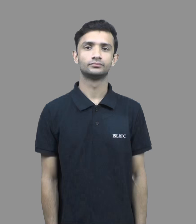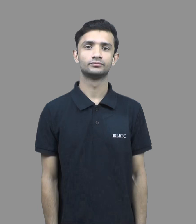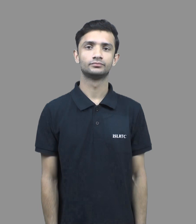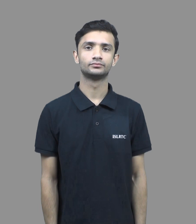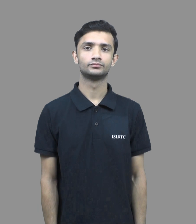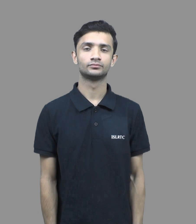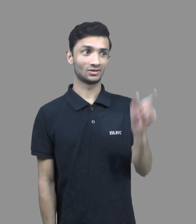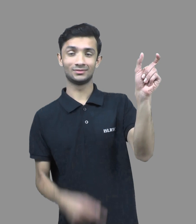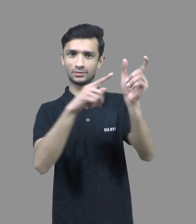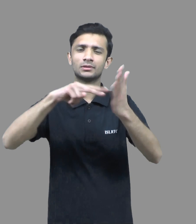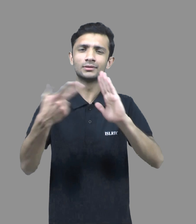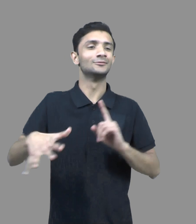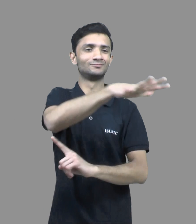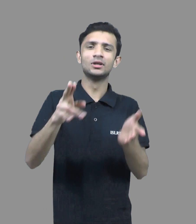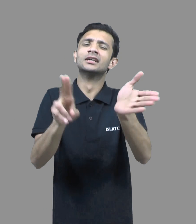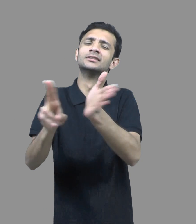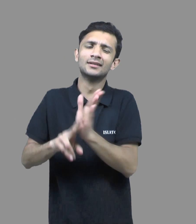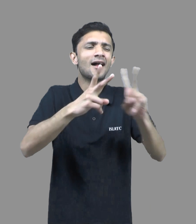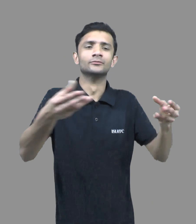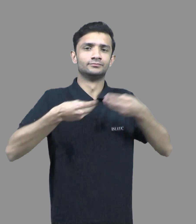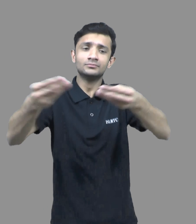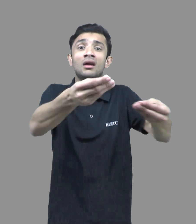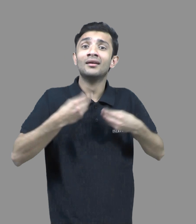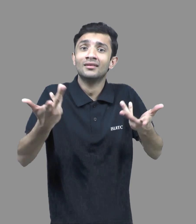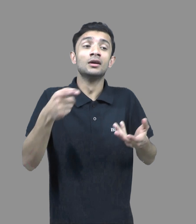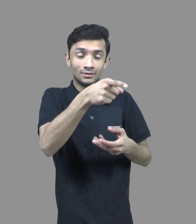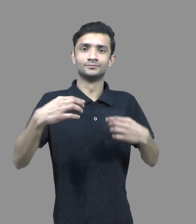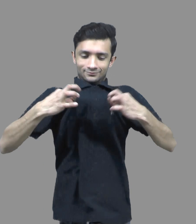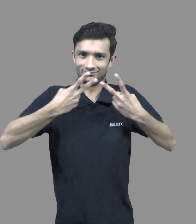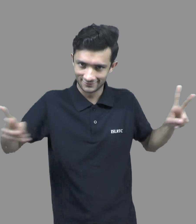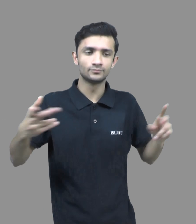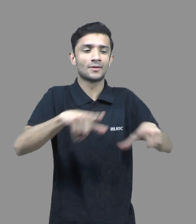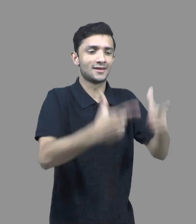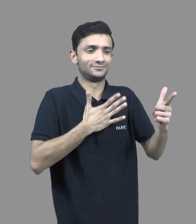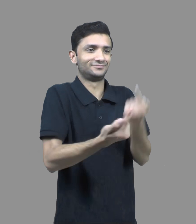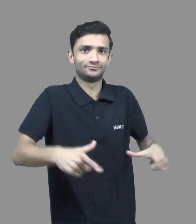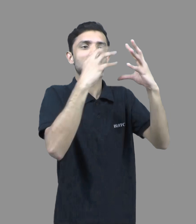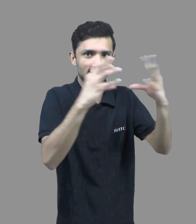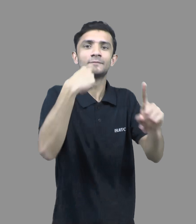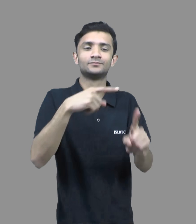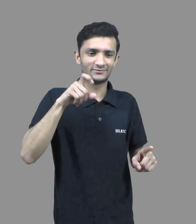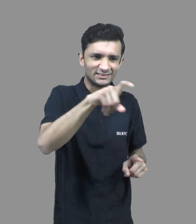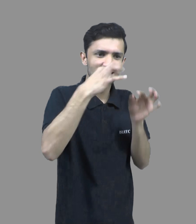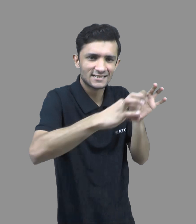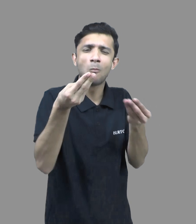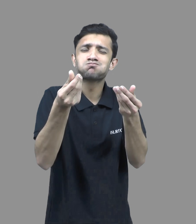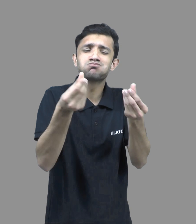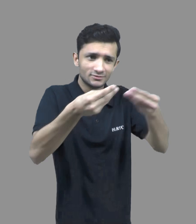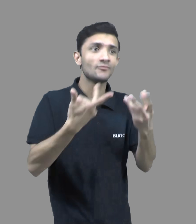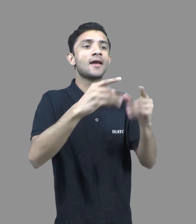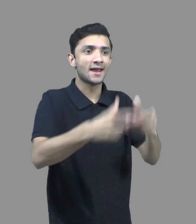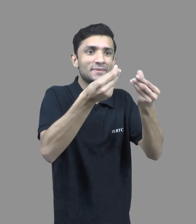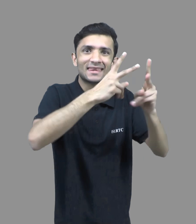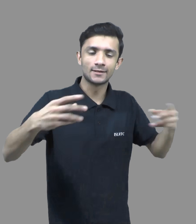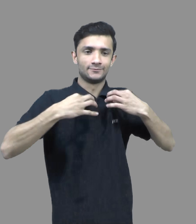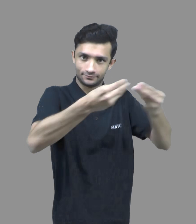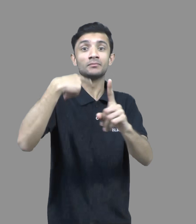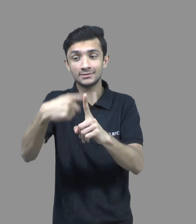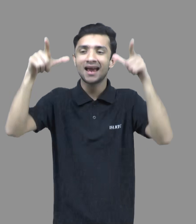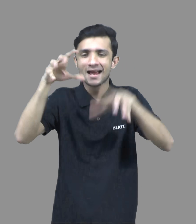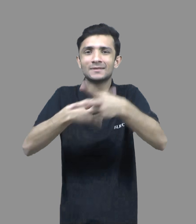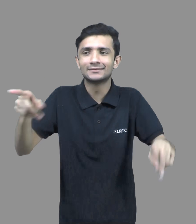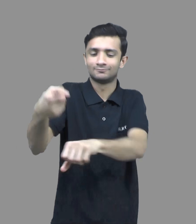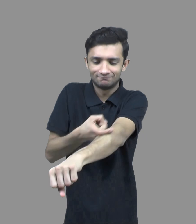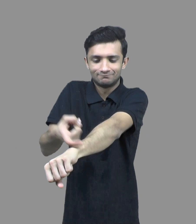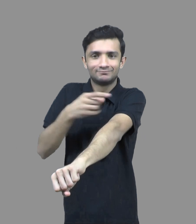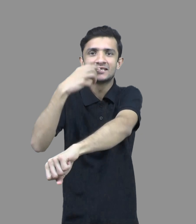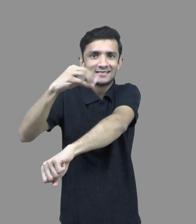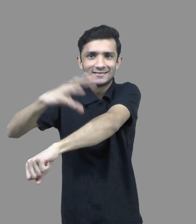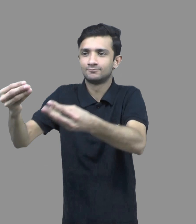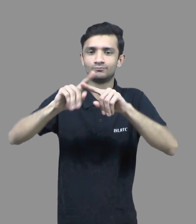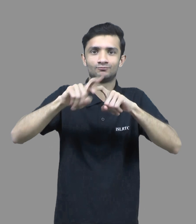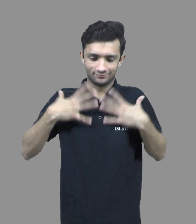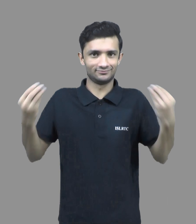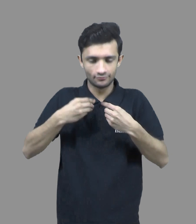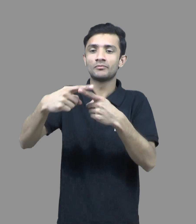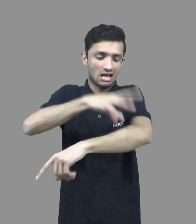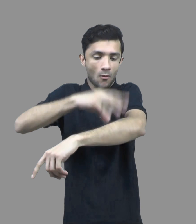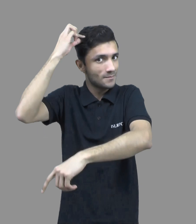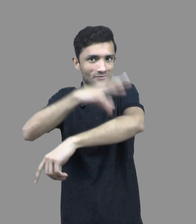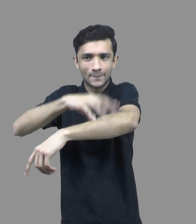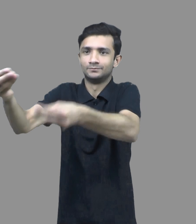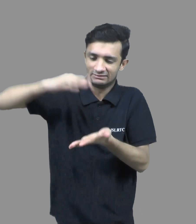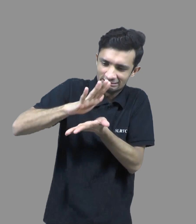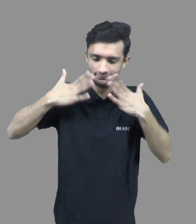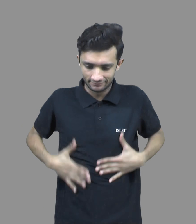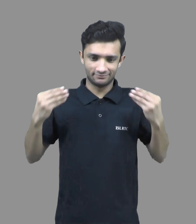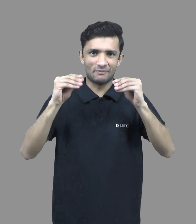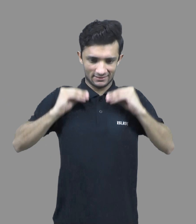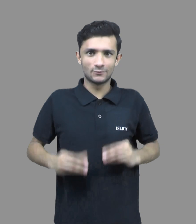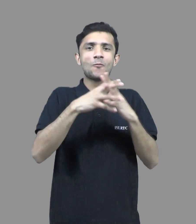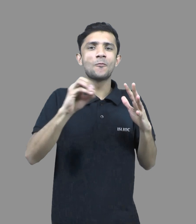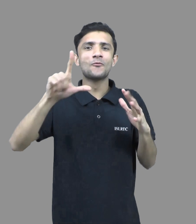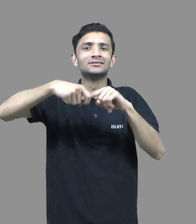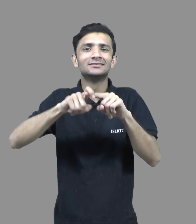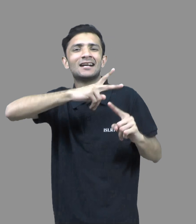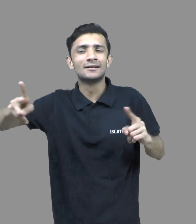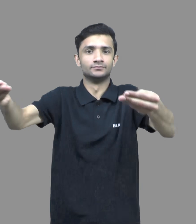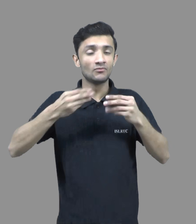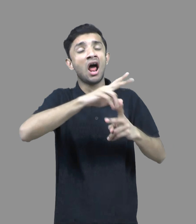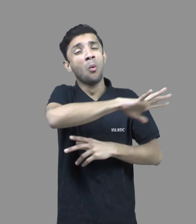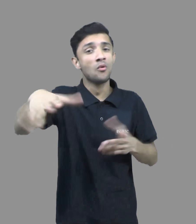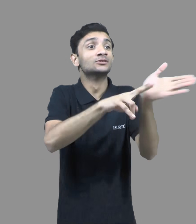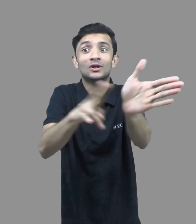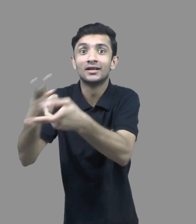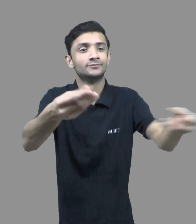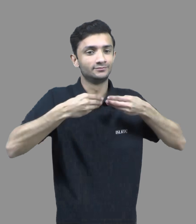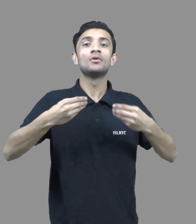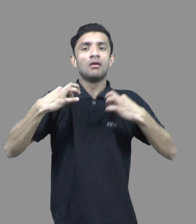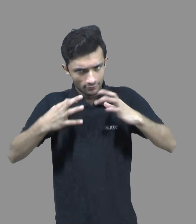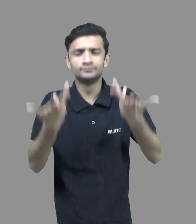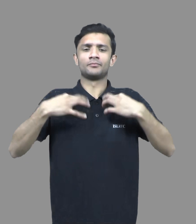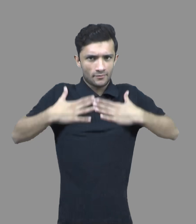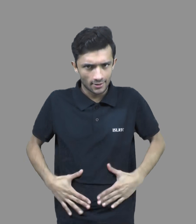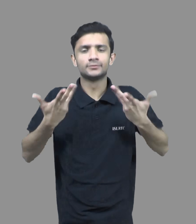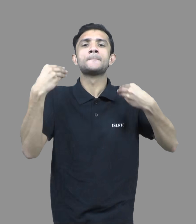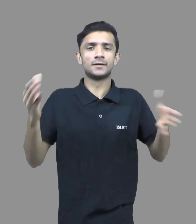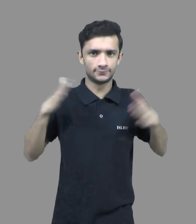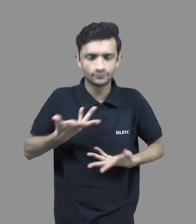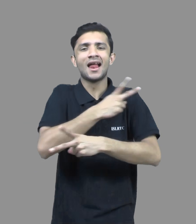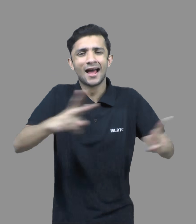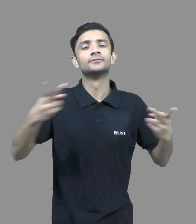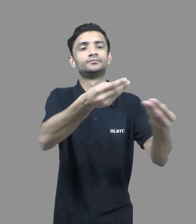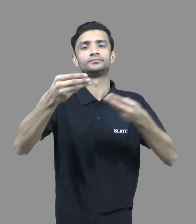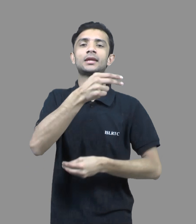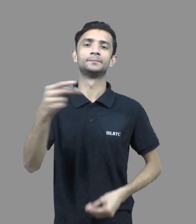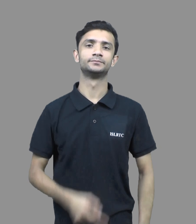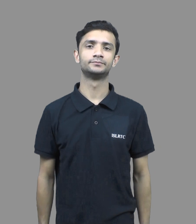Natural Fibres